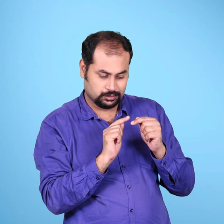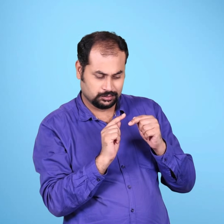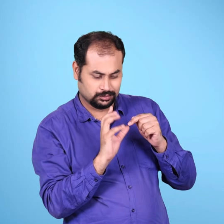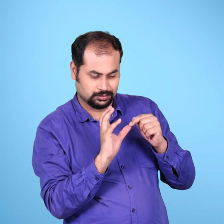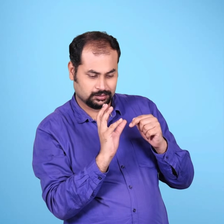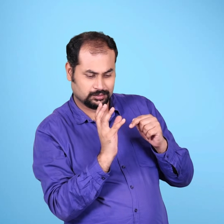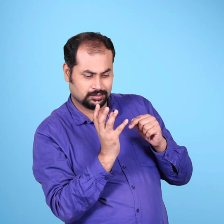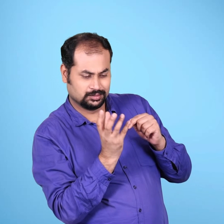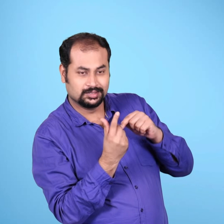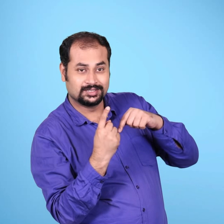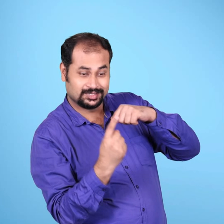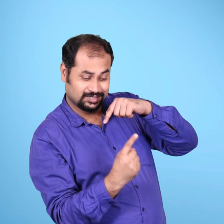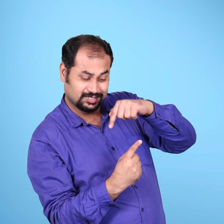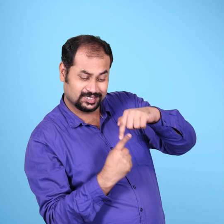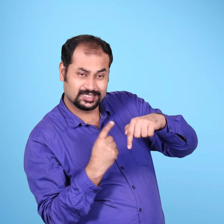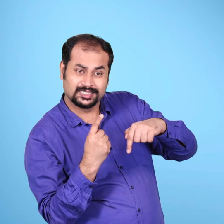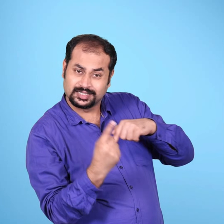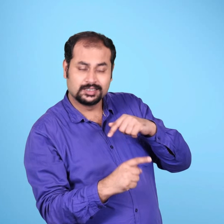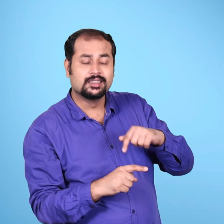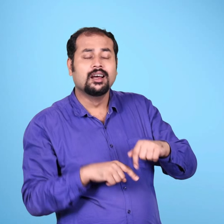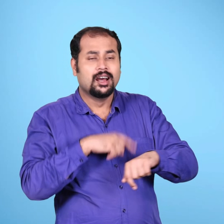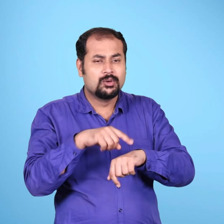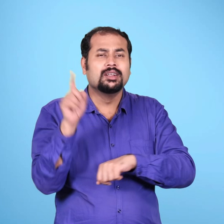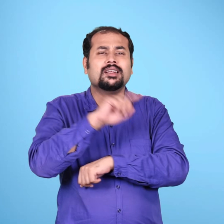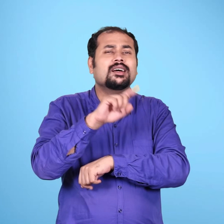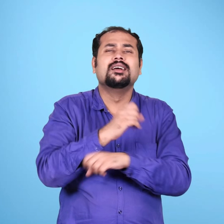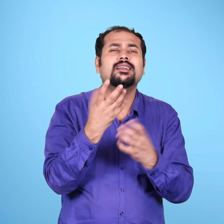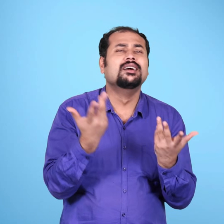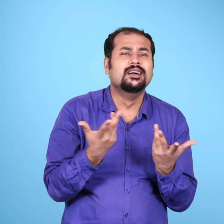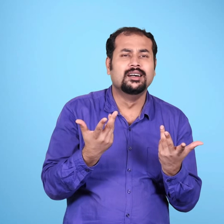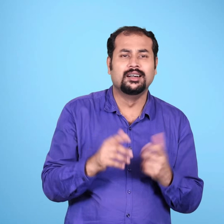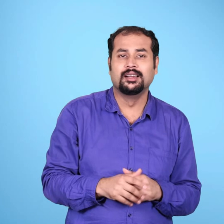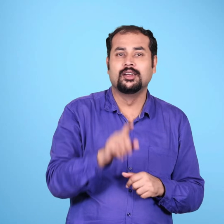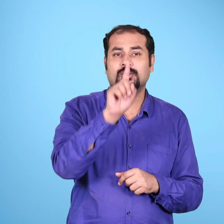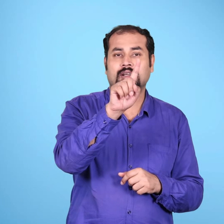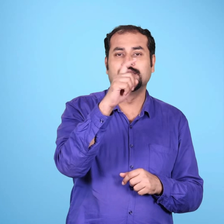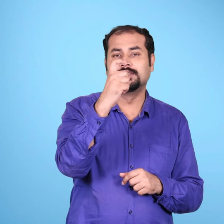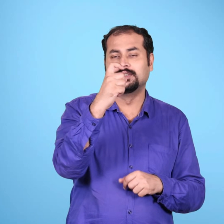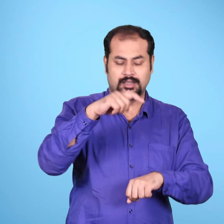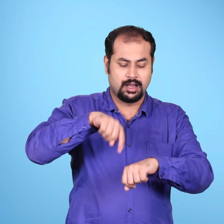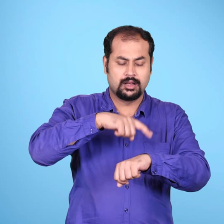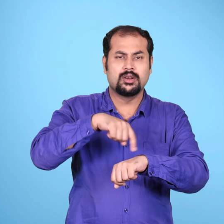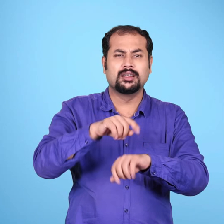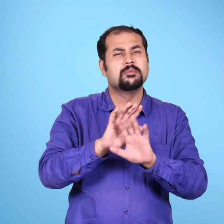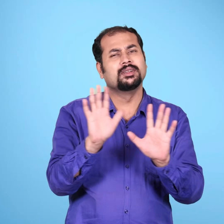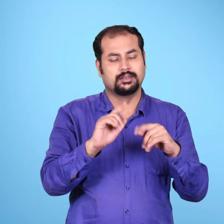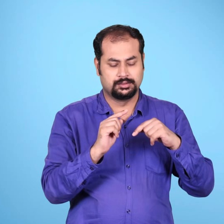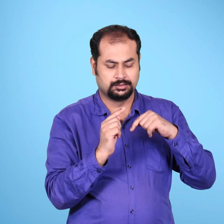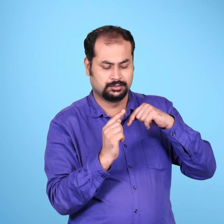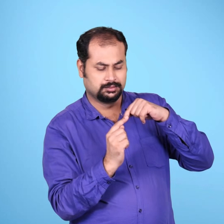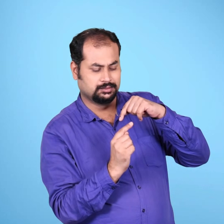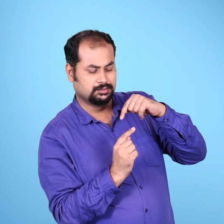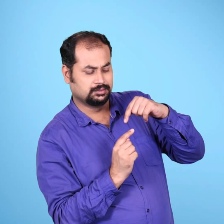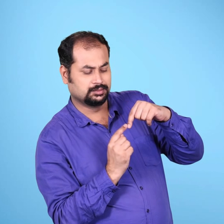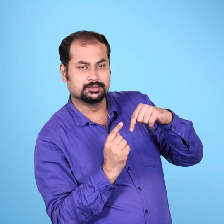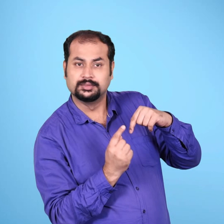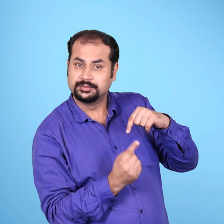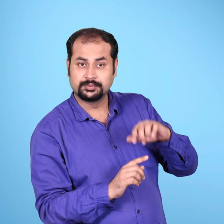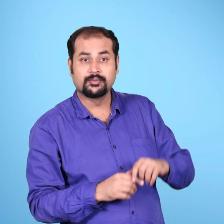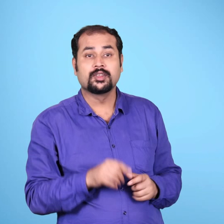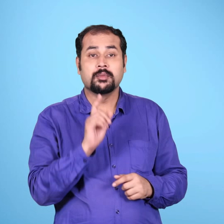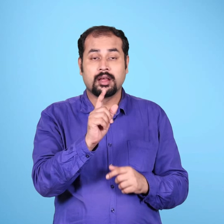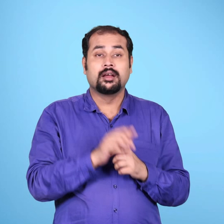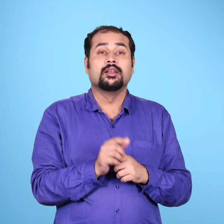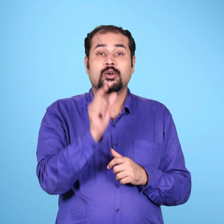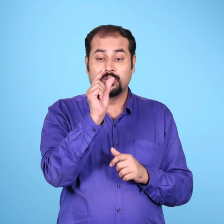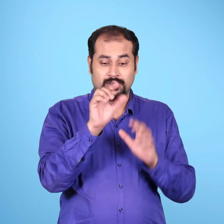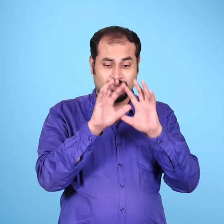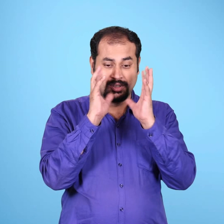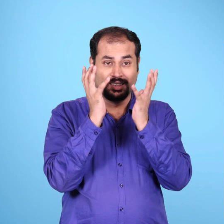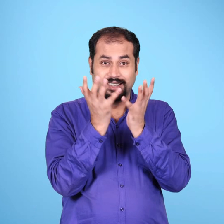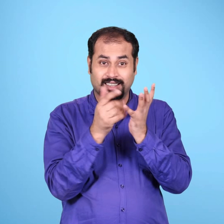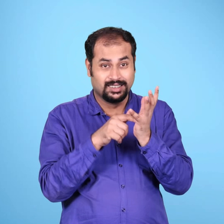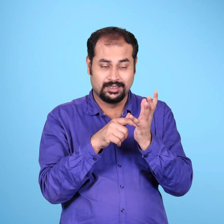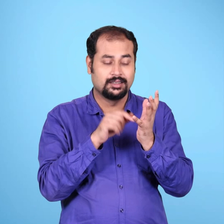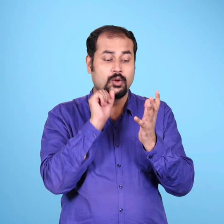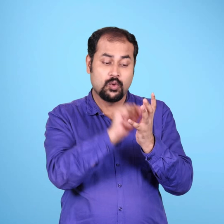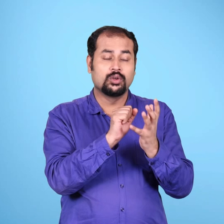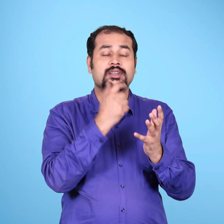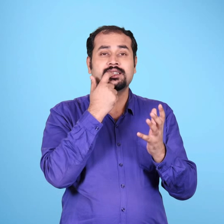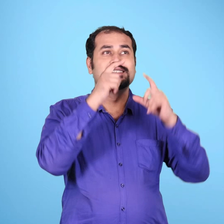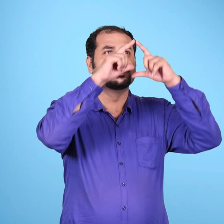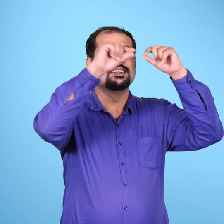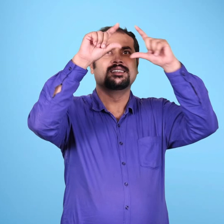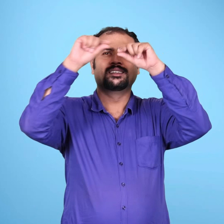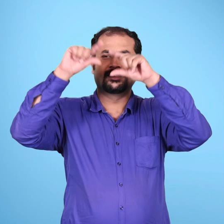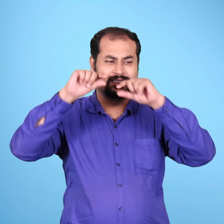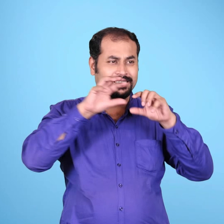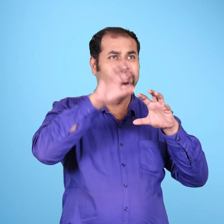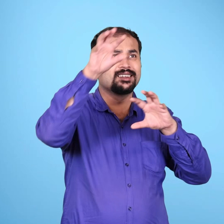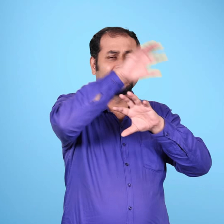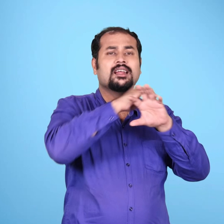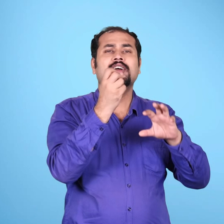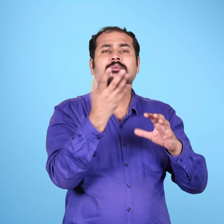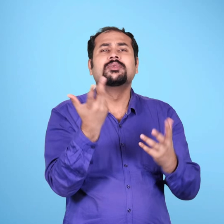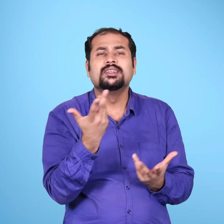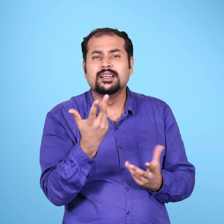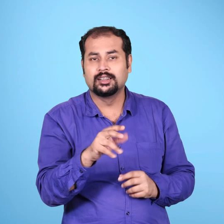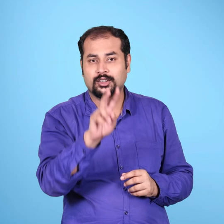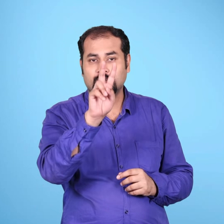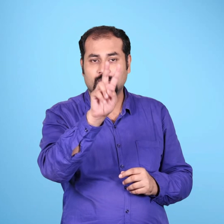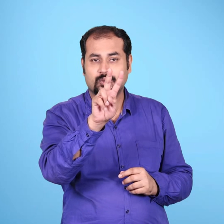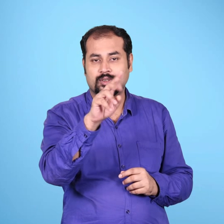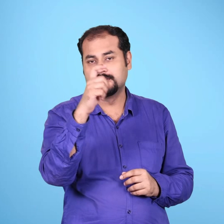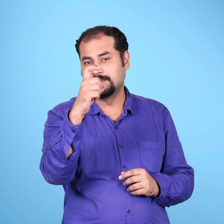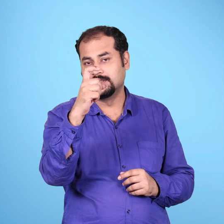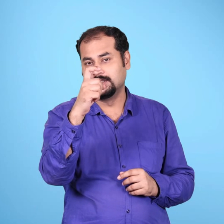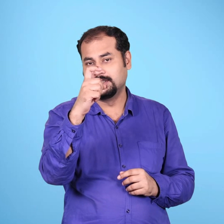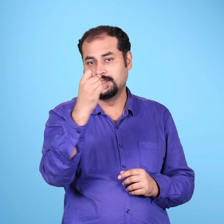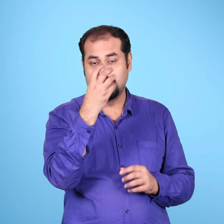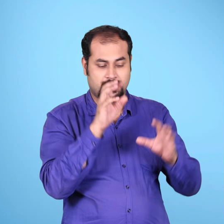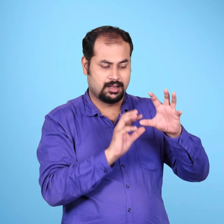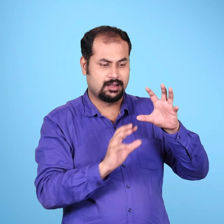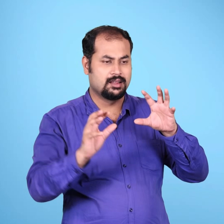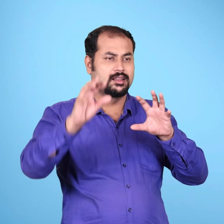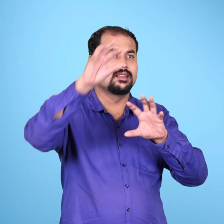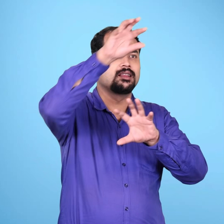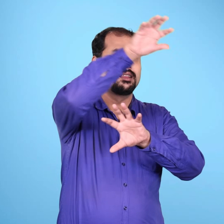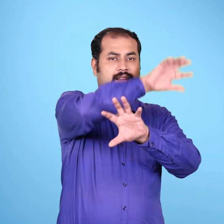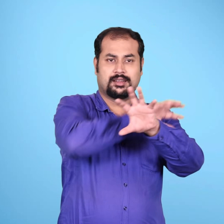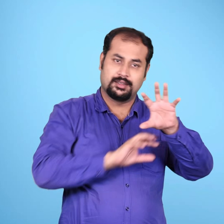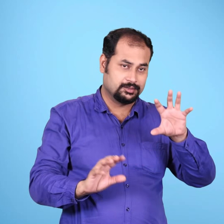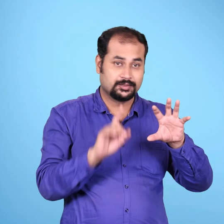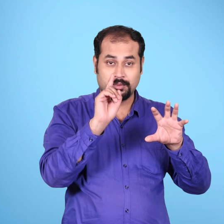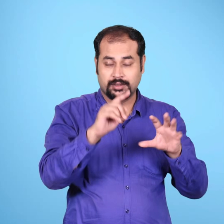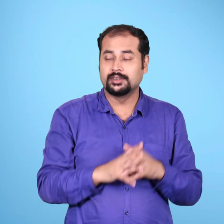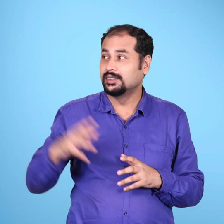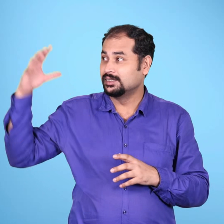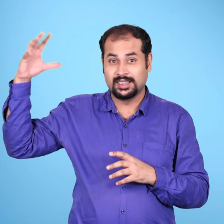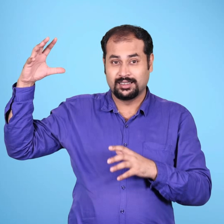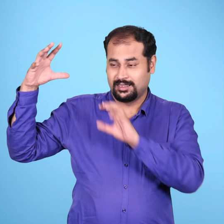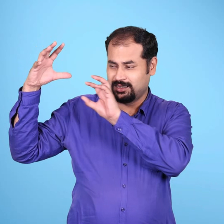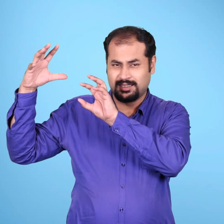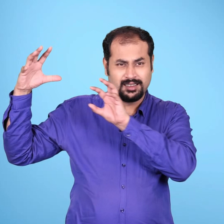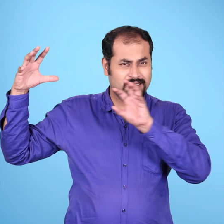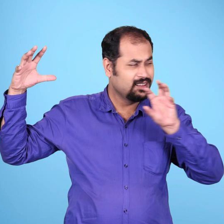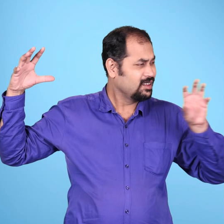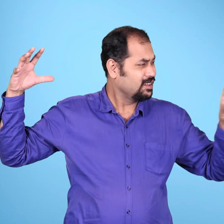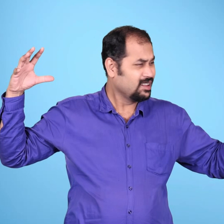for one rotation on its axis. It has around 27 moons. It is the coldest planet